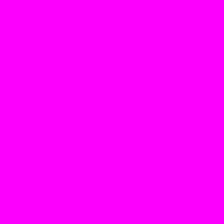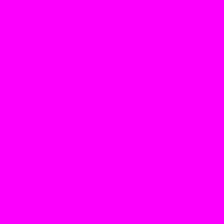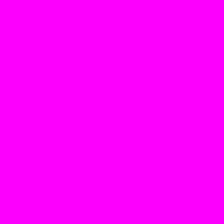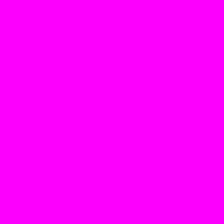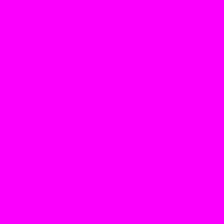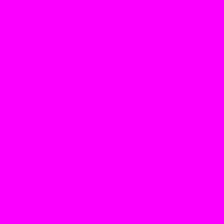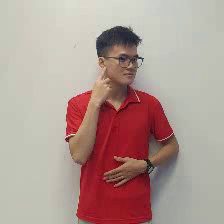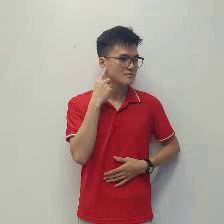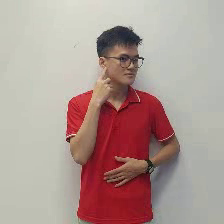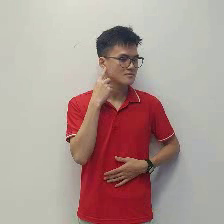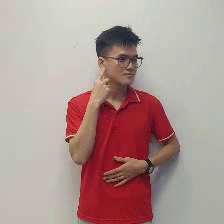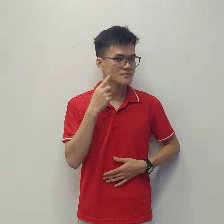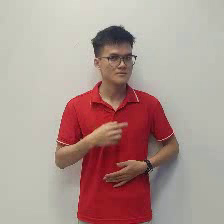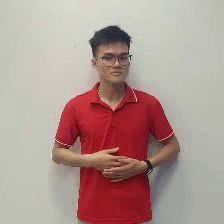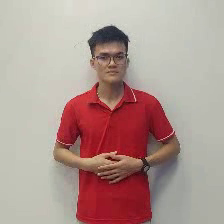Nghe